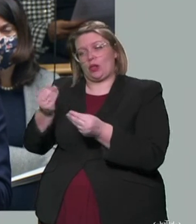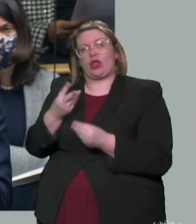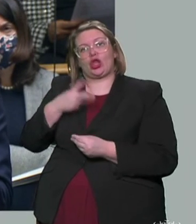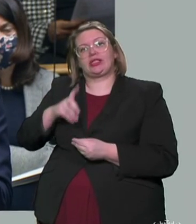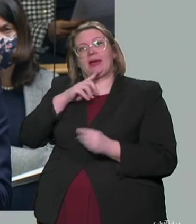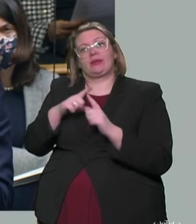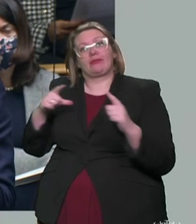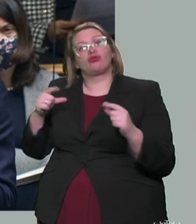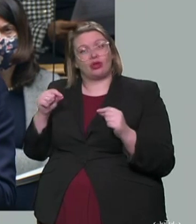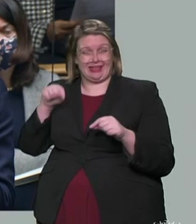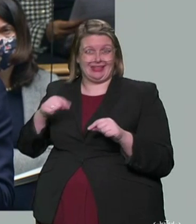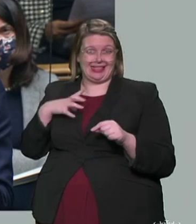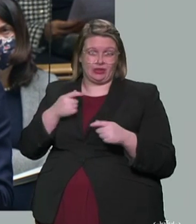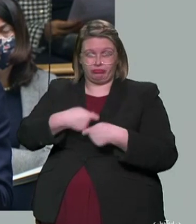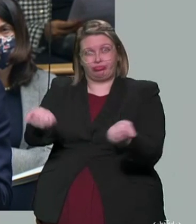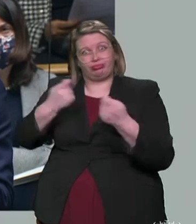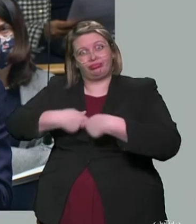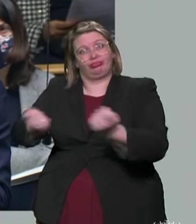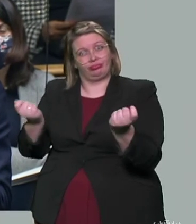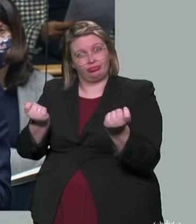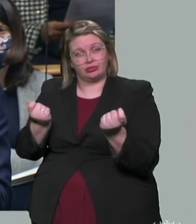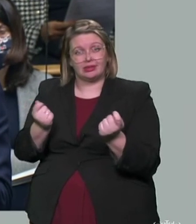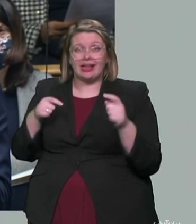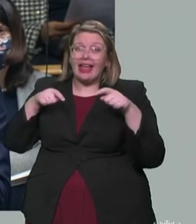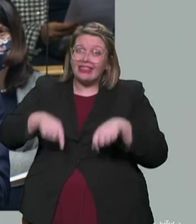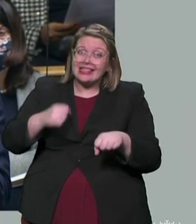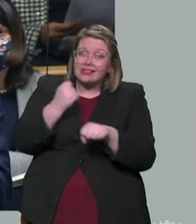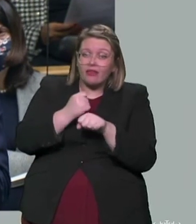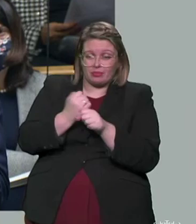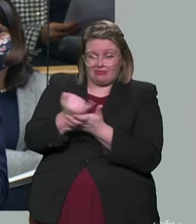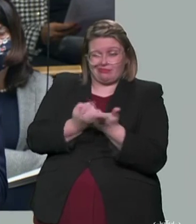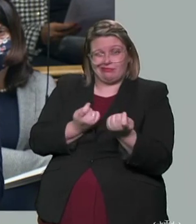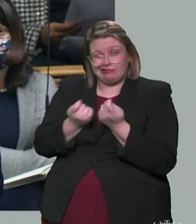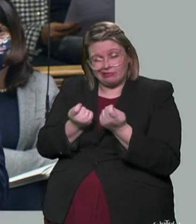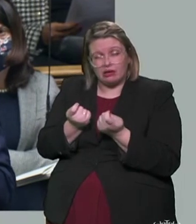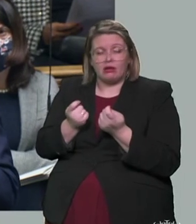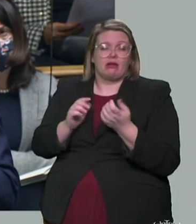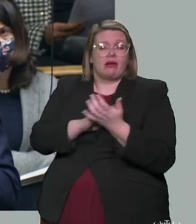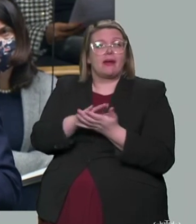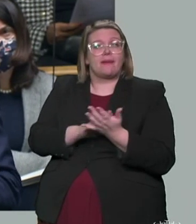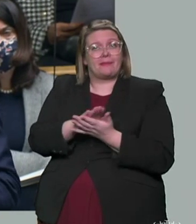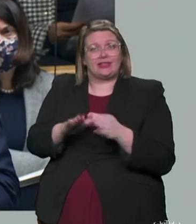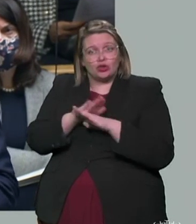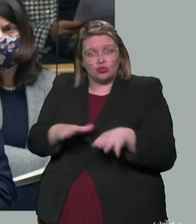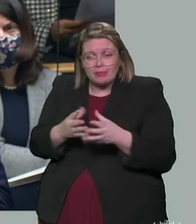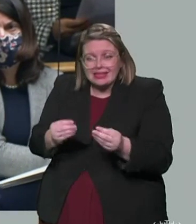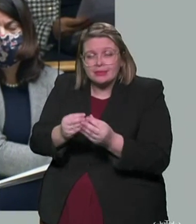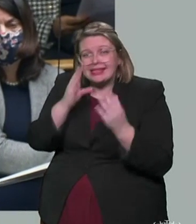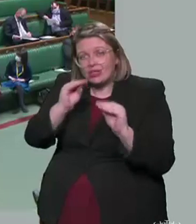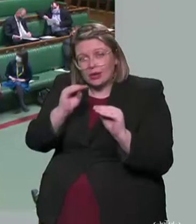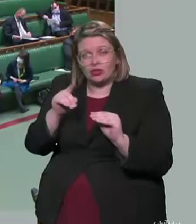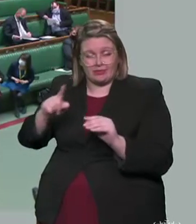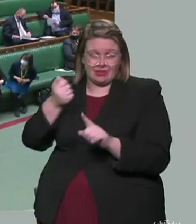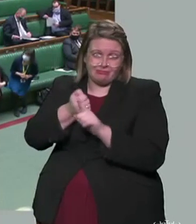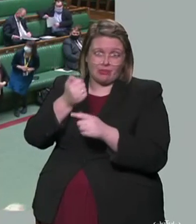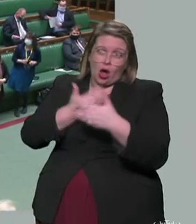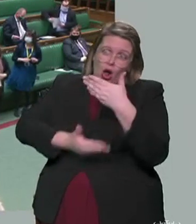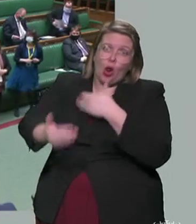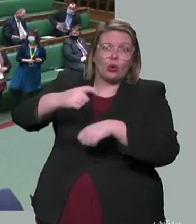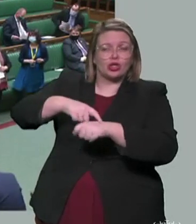This Government are not only letting down millions of children, but, by short-changing them, are damaging the future of our country.